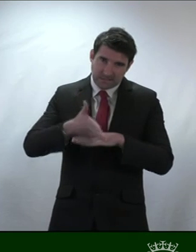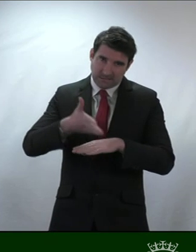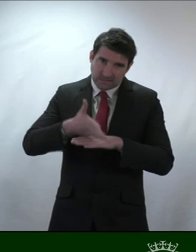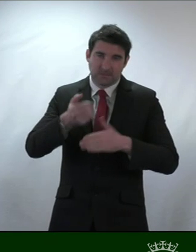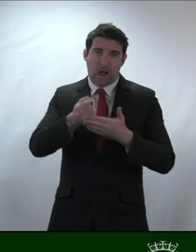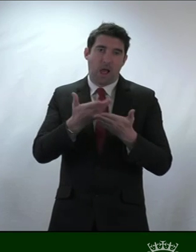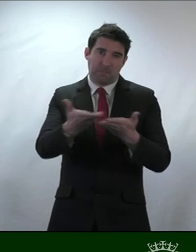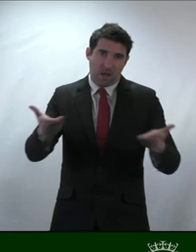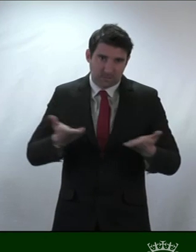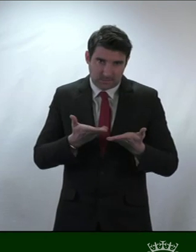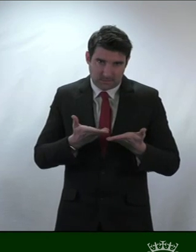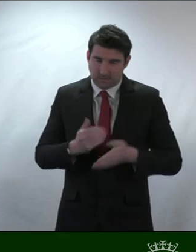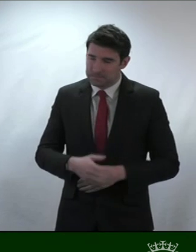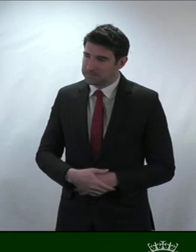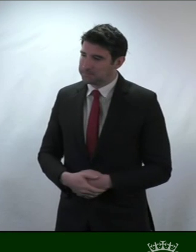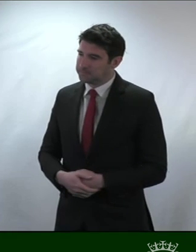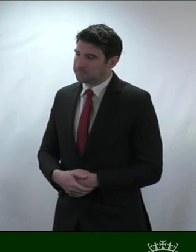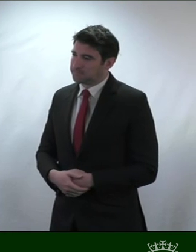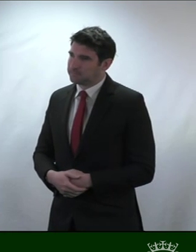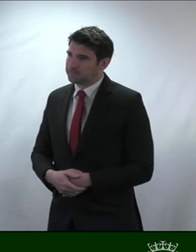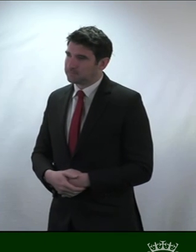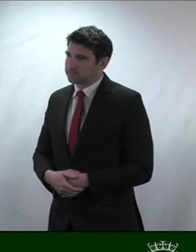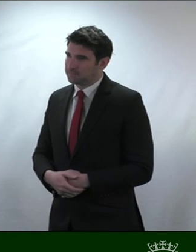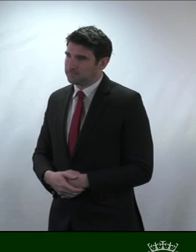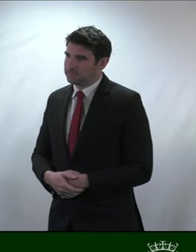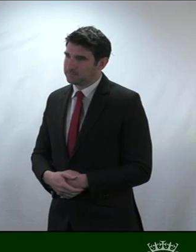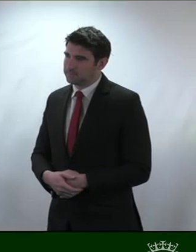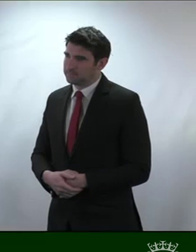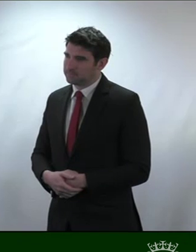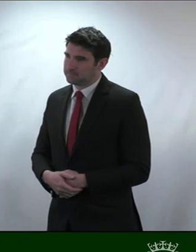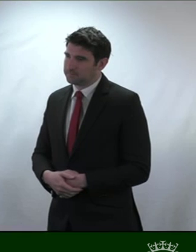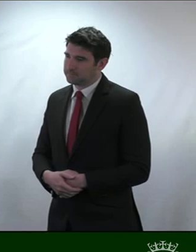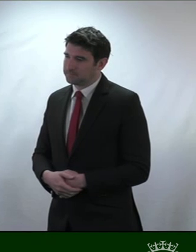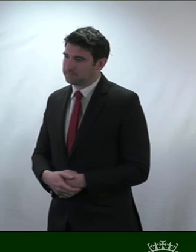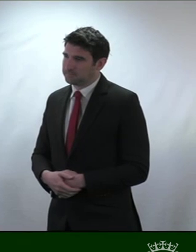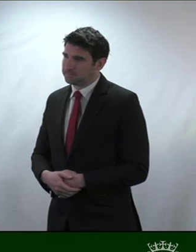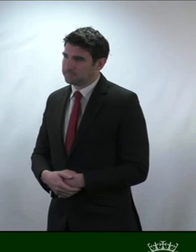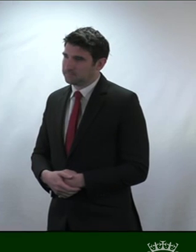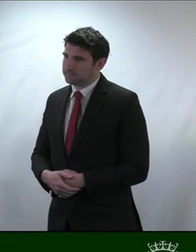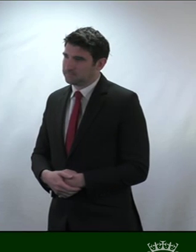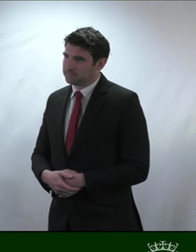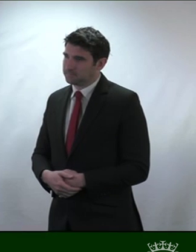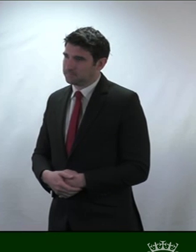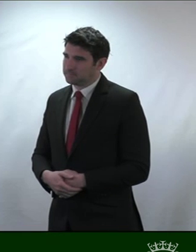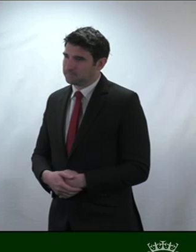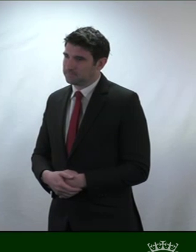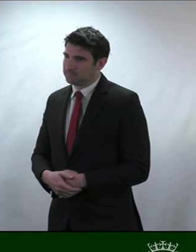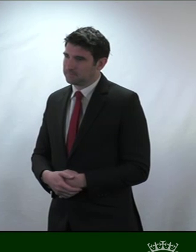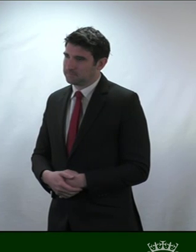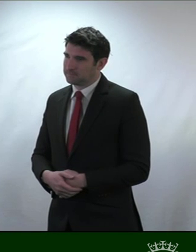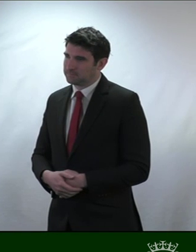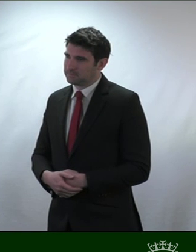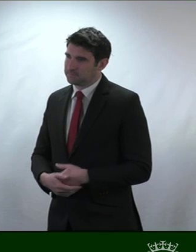In addition to my duties in this House, I shall have further such meetings later today.